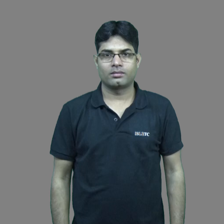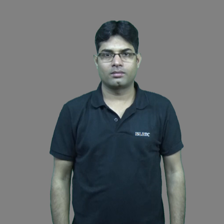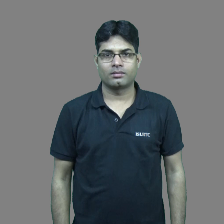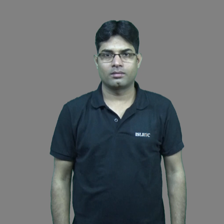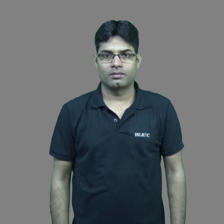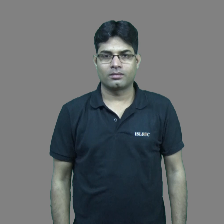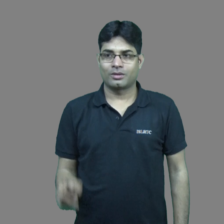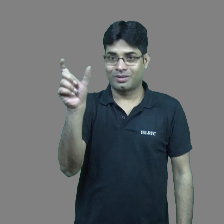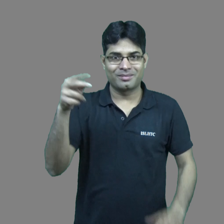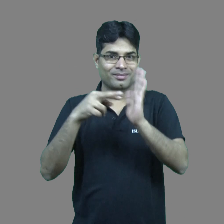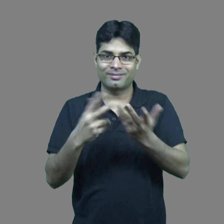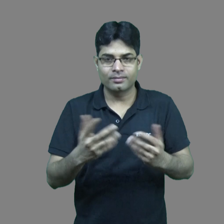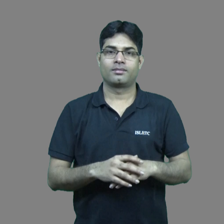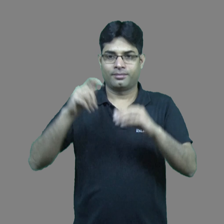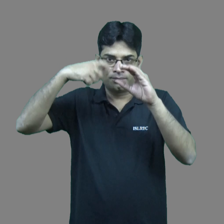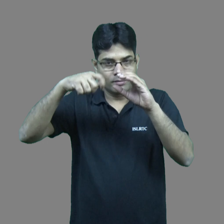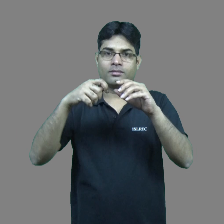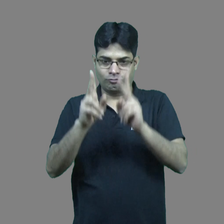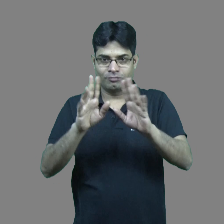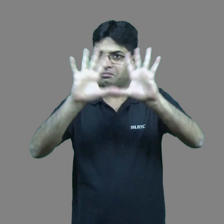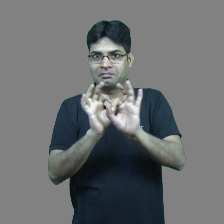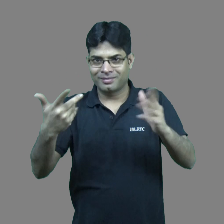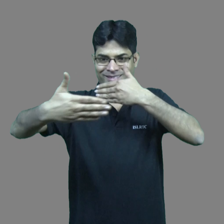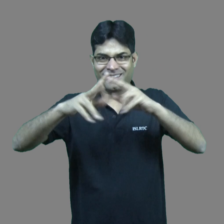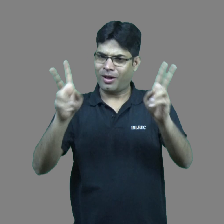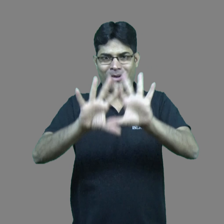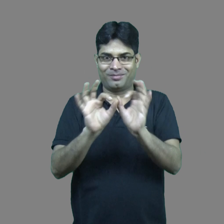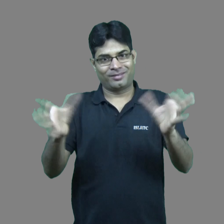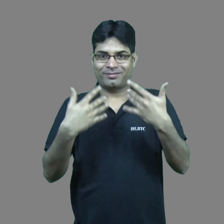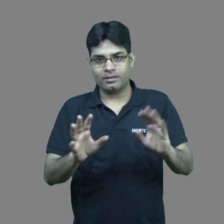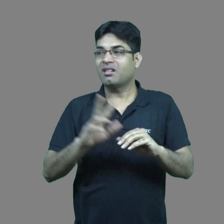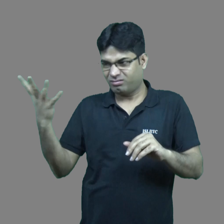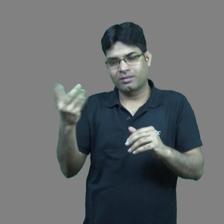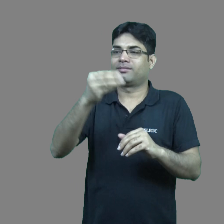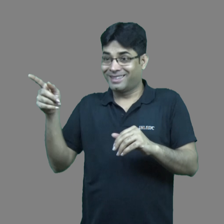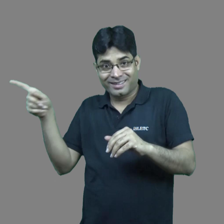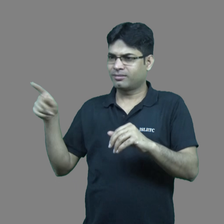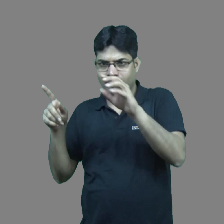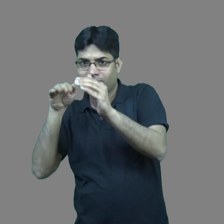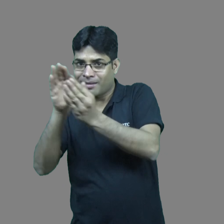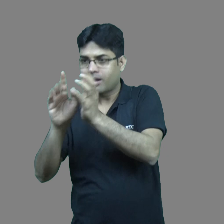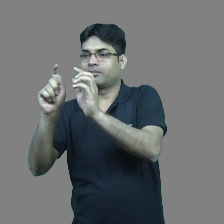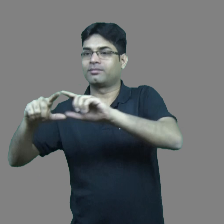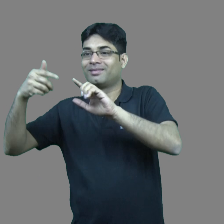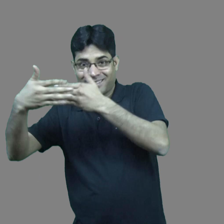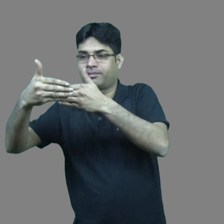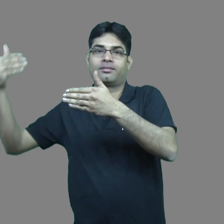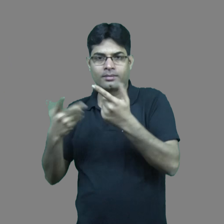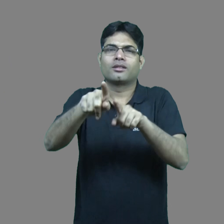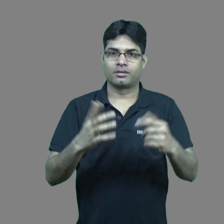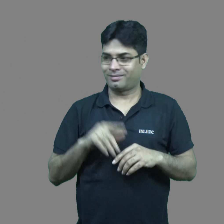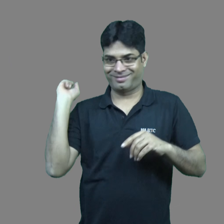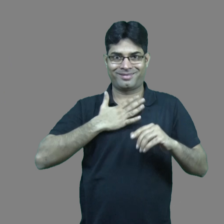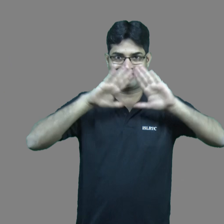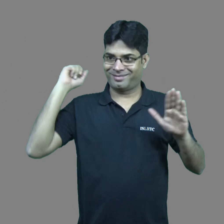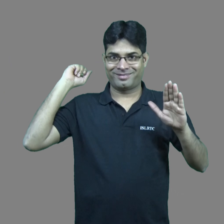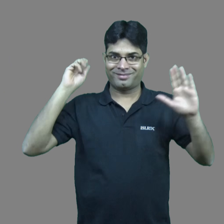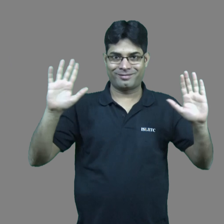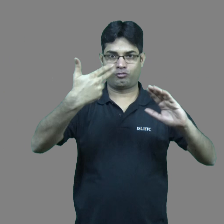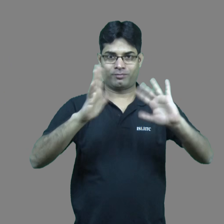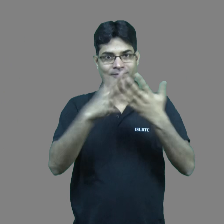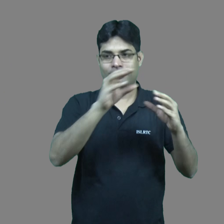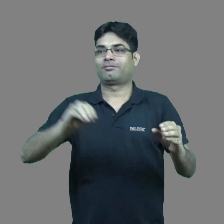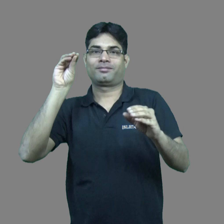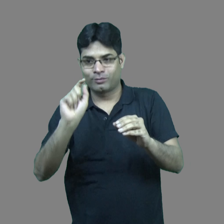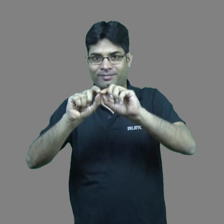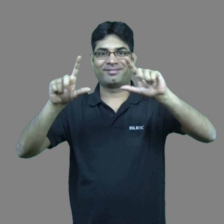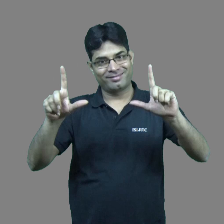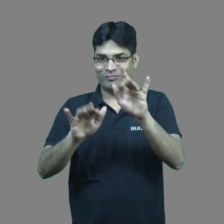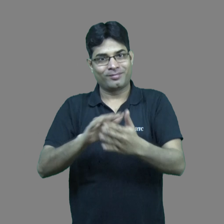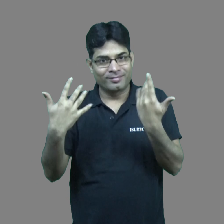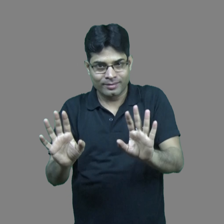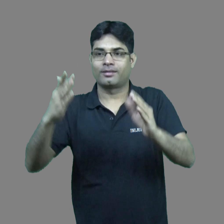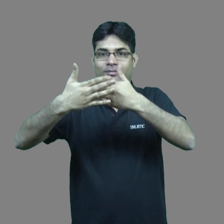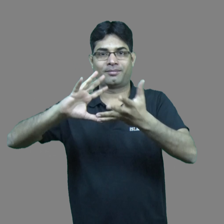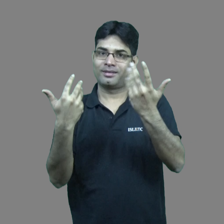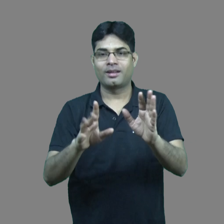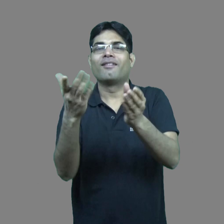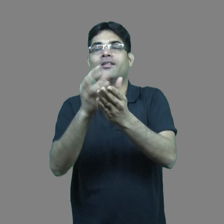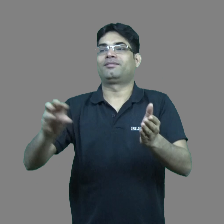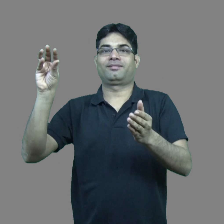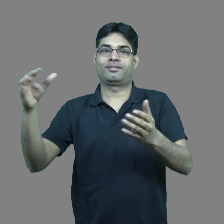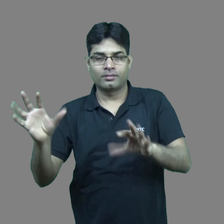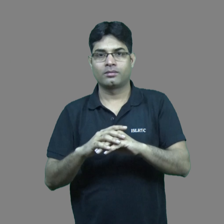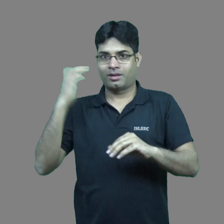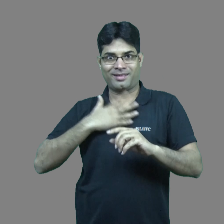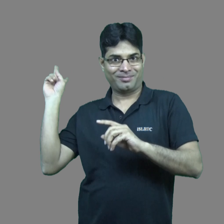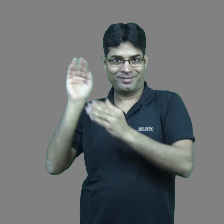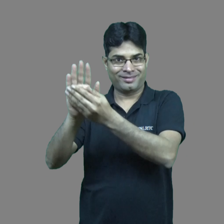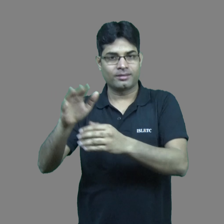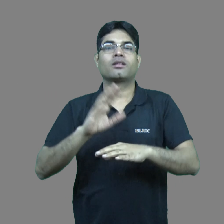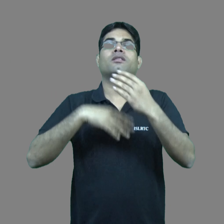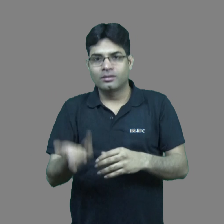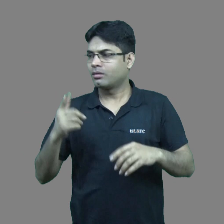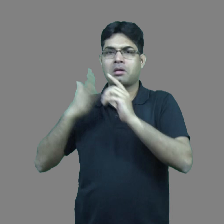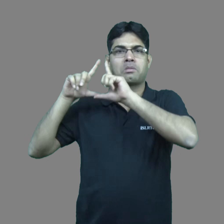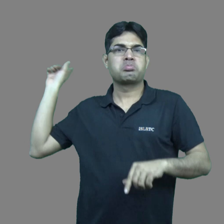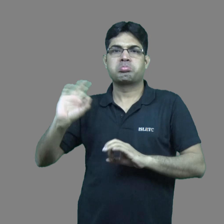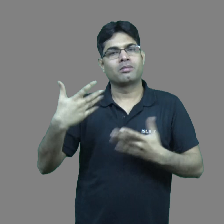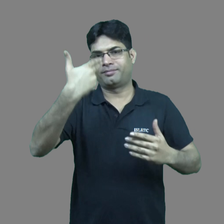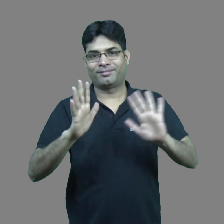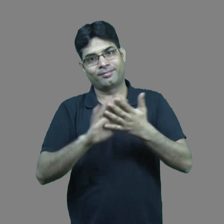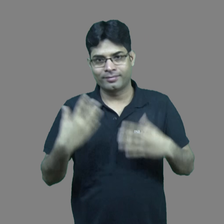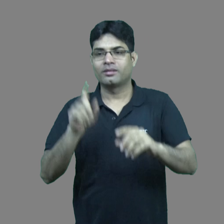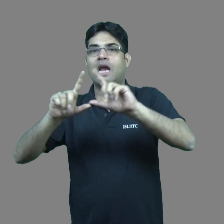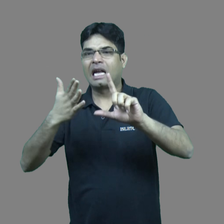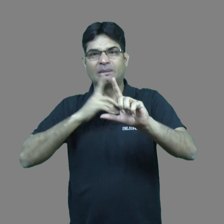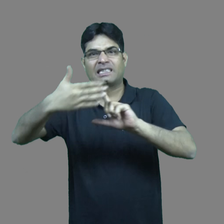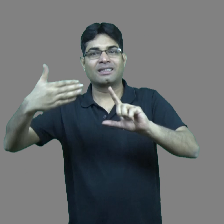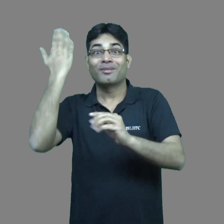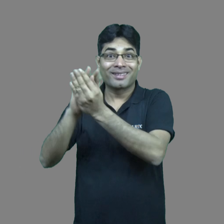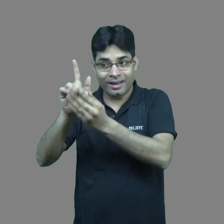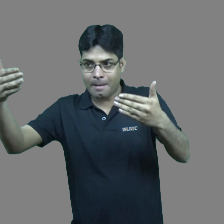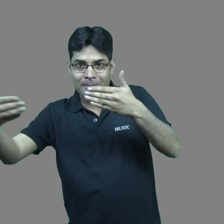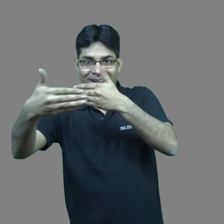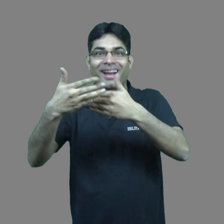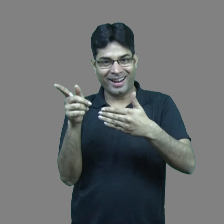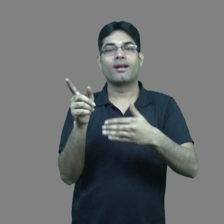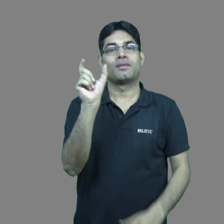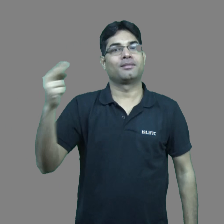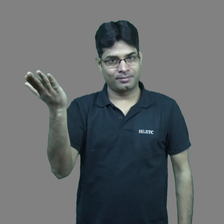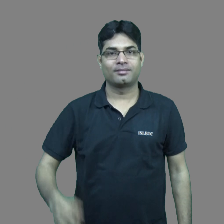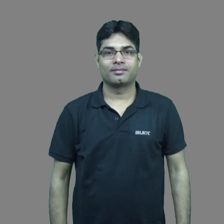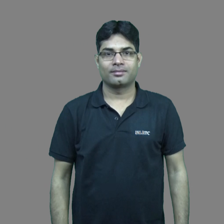Exporting Graphics